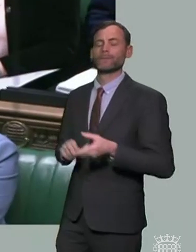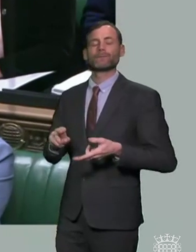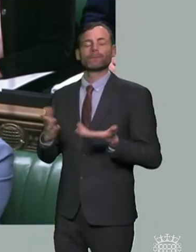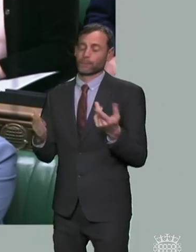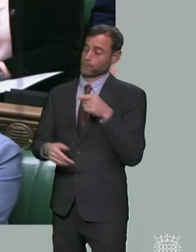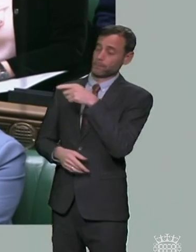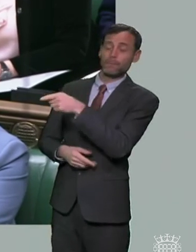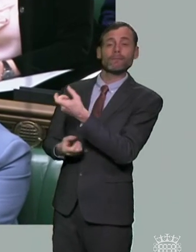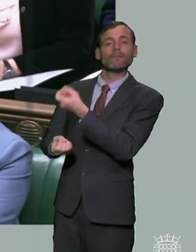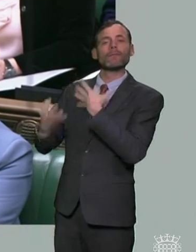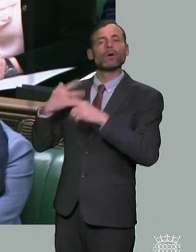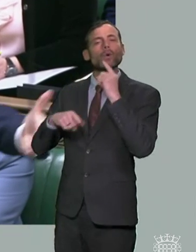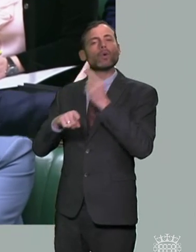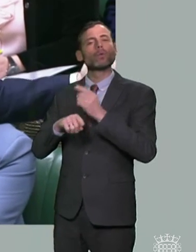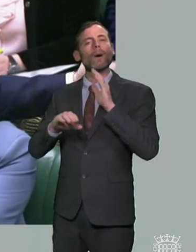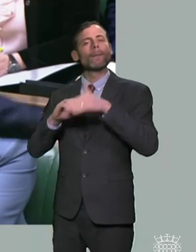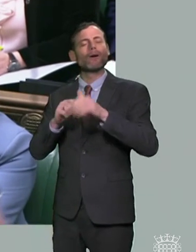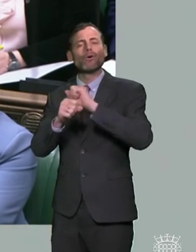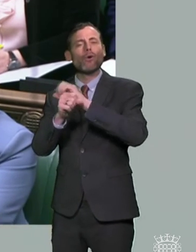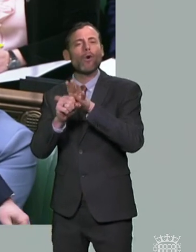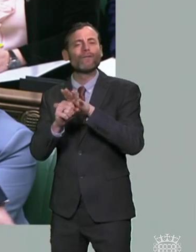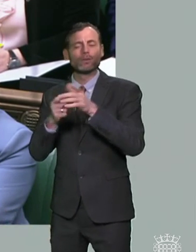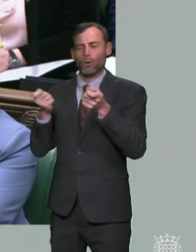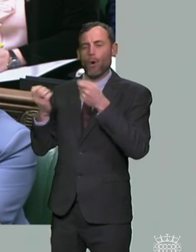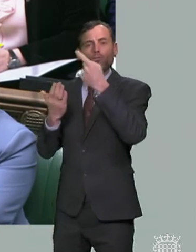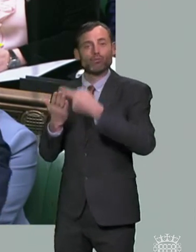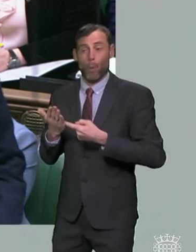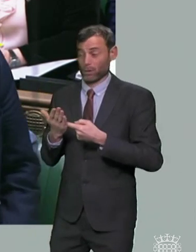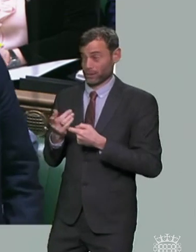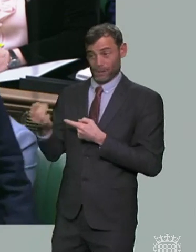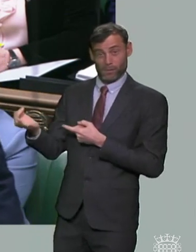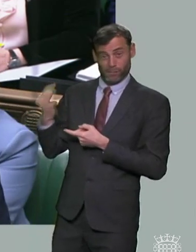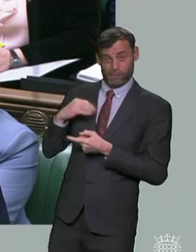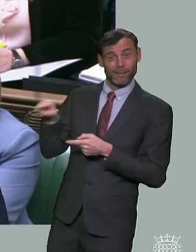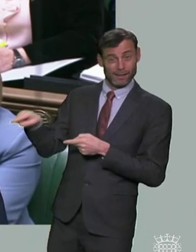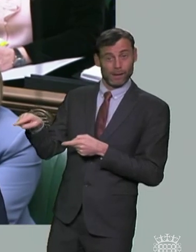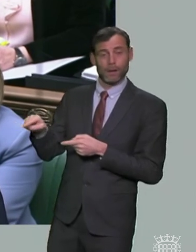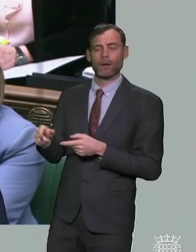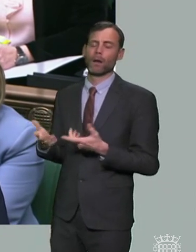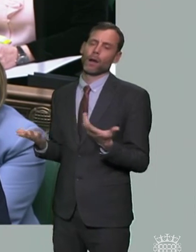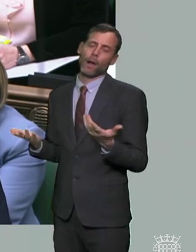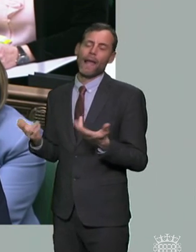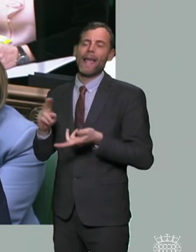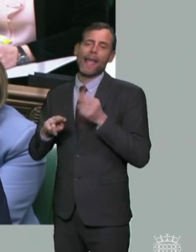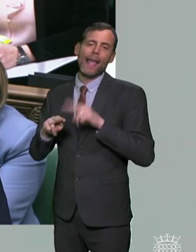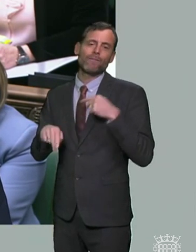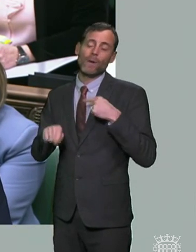and learned Gentleman about covid restrictions, which is the substance of his question, then we would have been in lockdown after July.